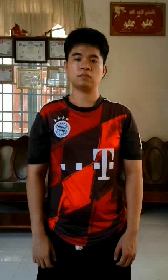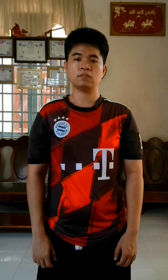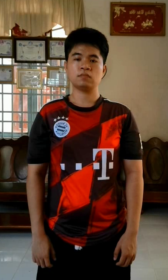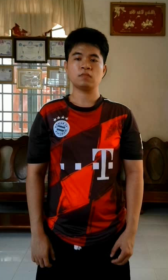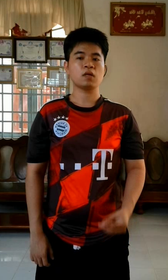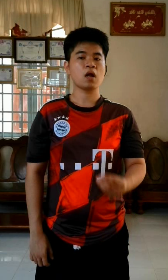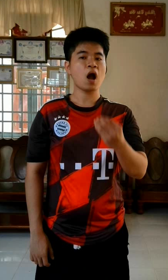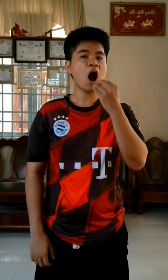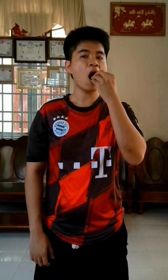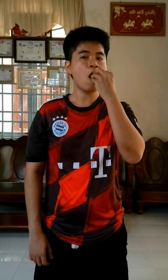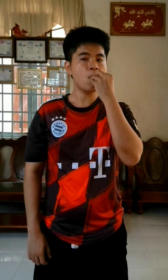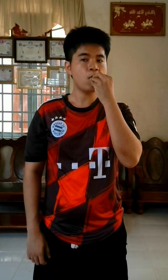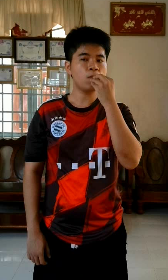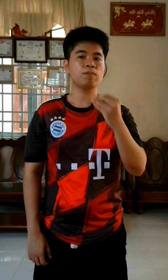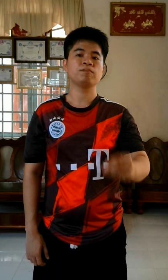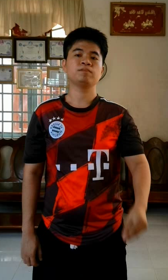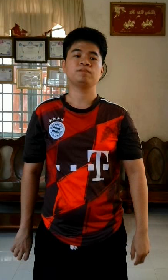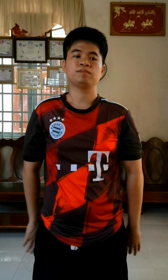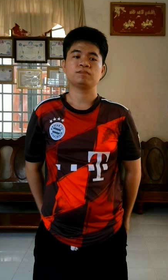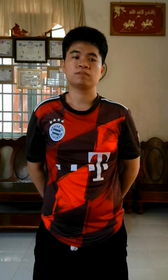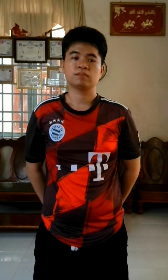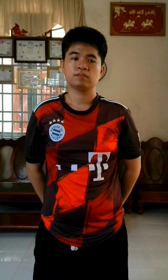an